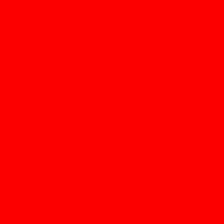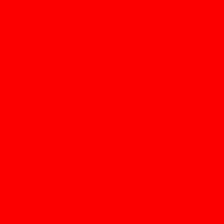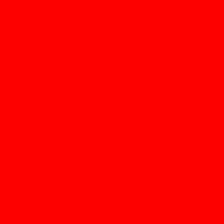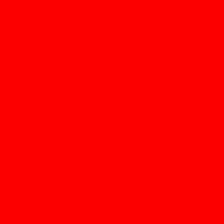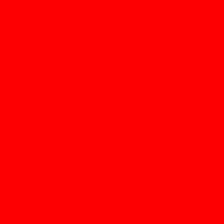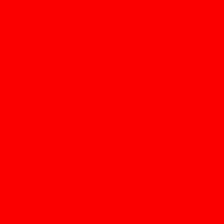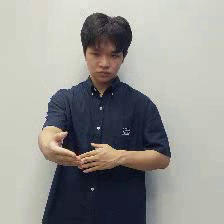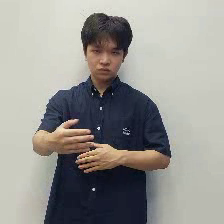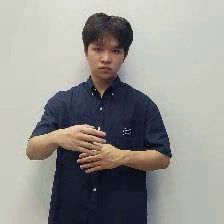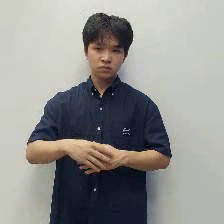Xa